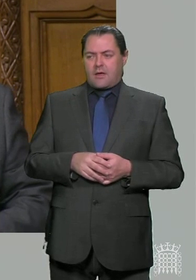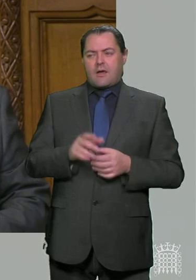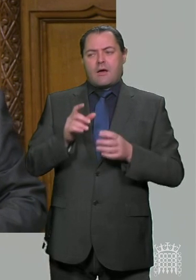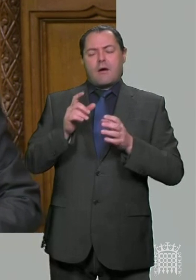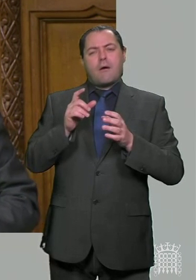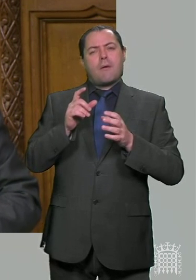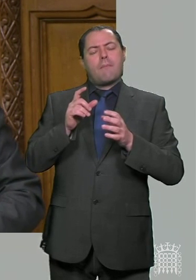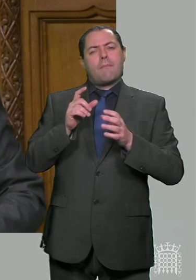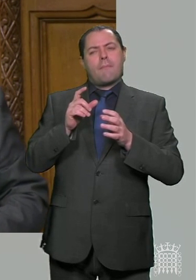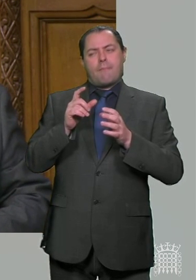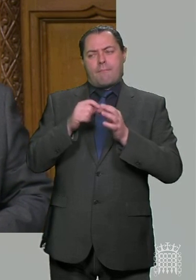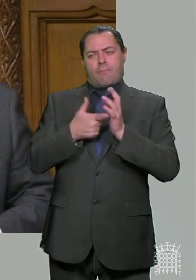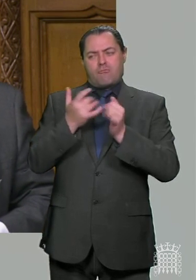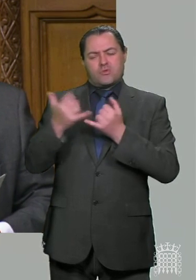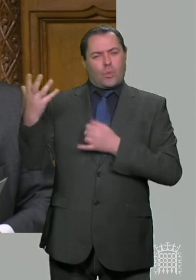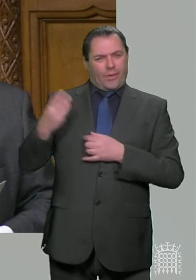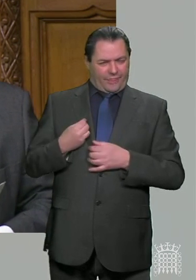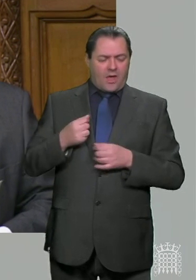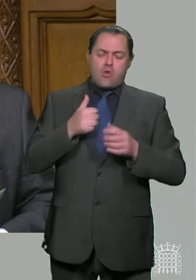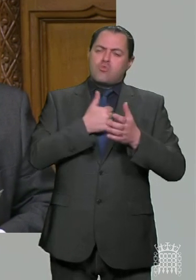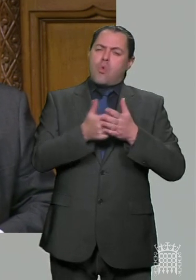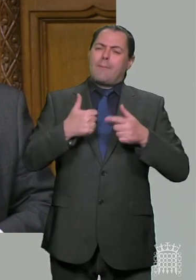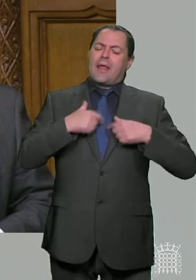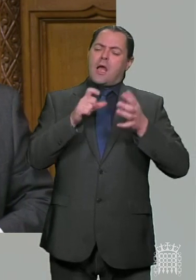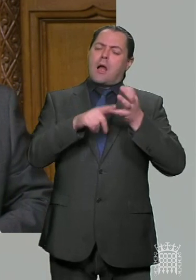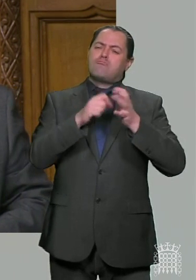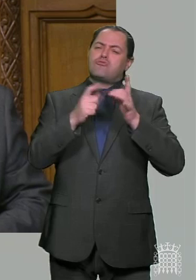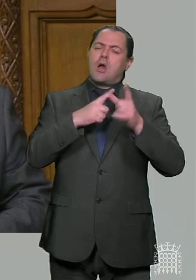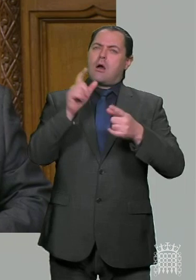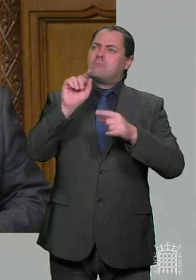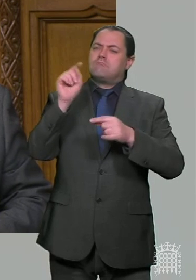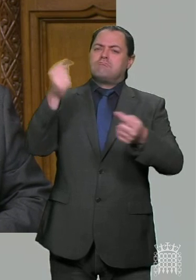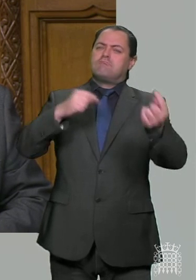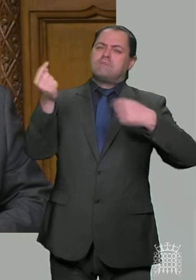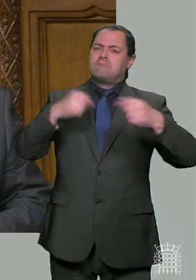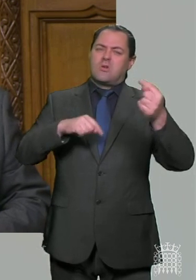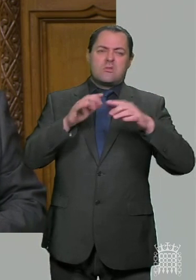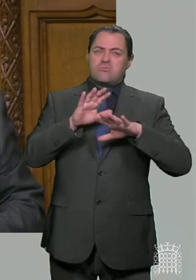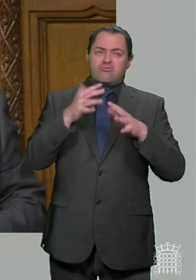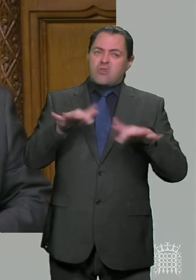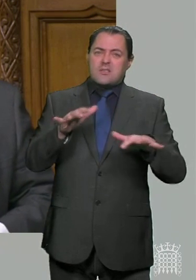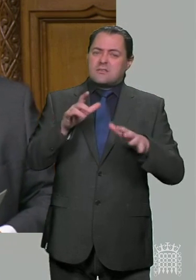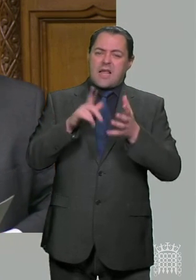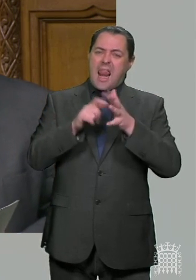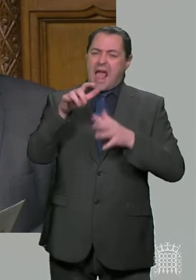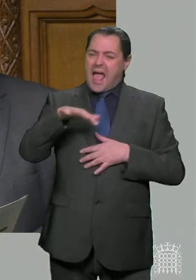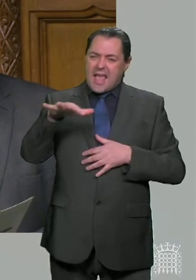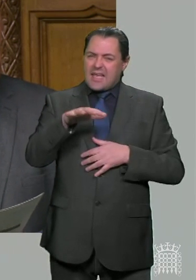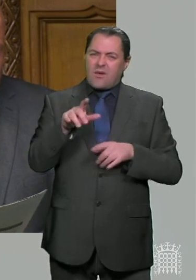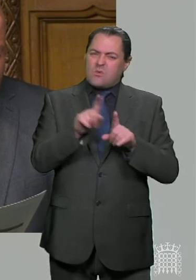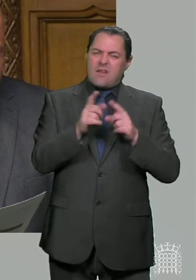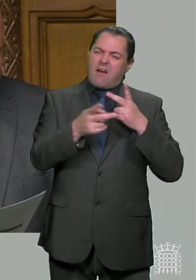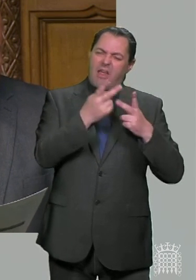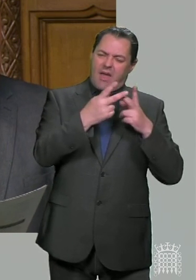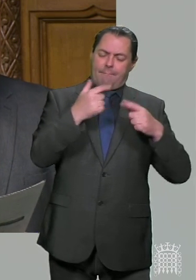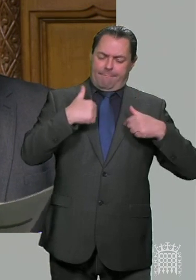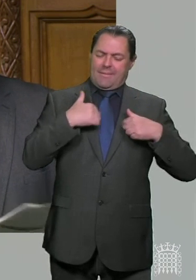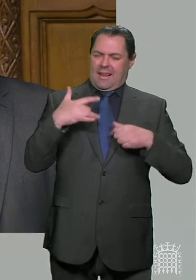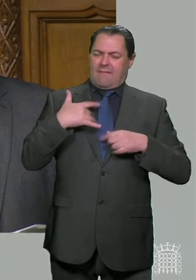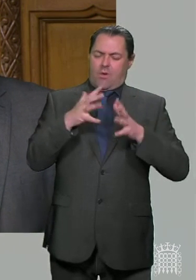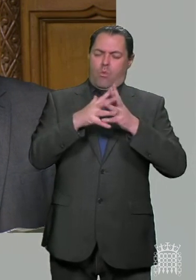Cumbria sees significant numbers of tourists in any normal year, but Cumbria is not just lakes: we have some real gems in my constituency of Workington outside the national park.